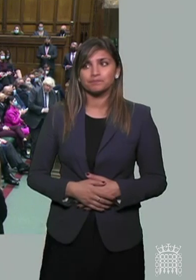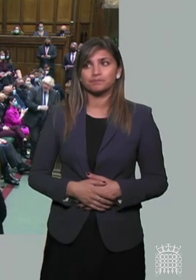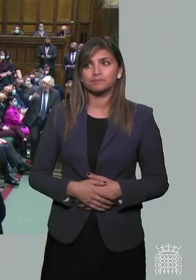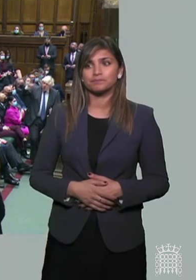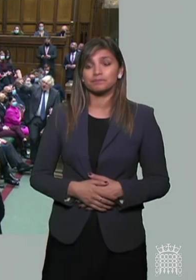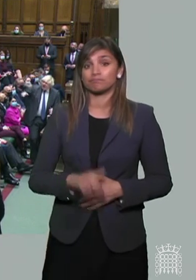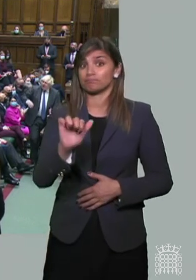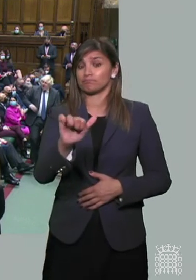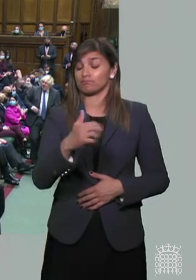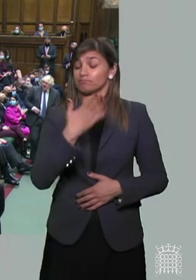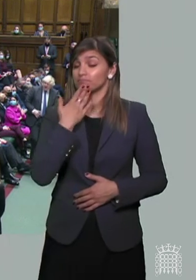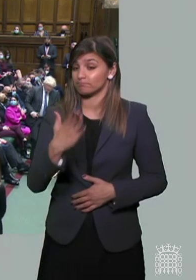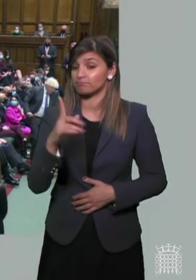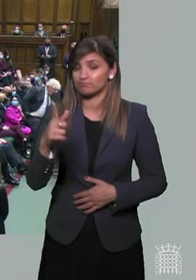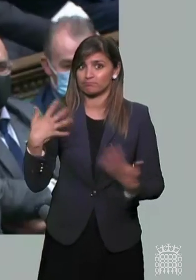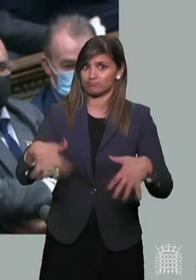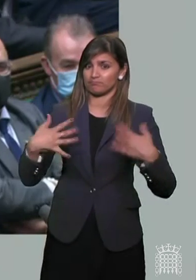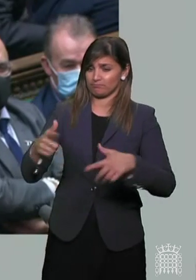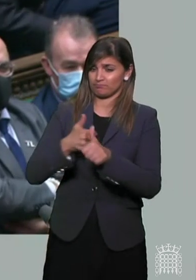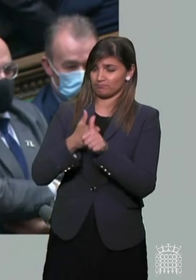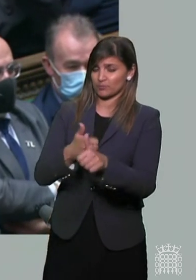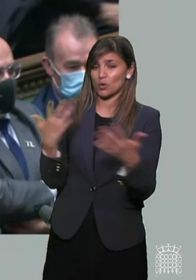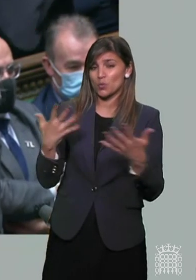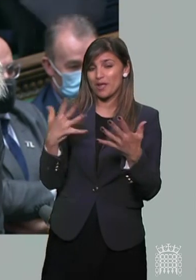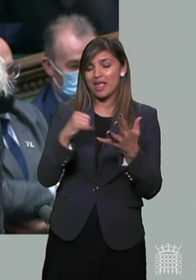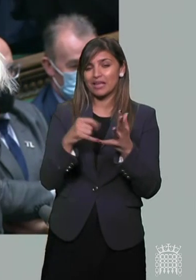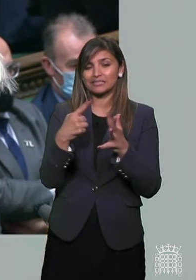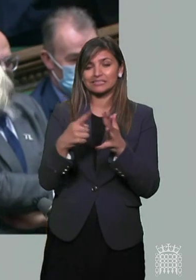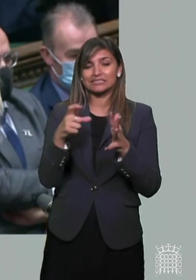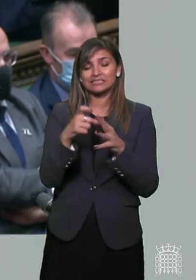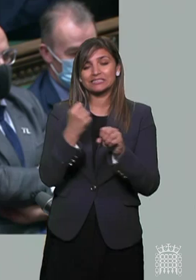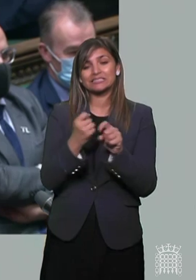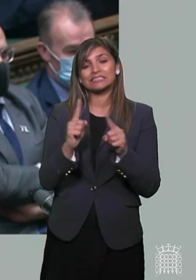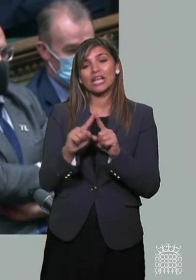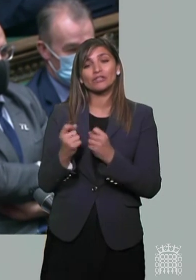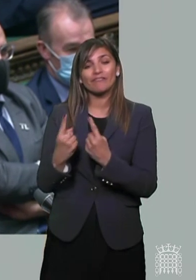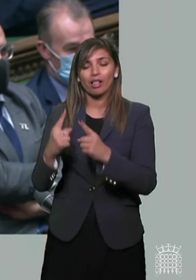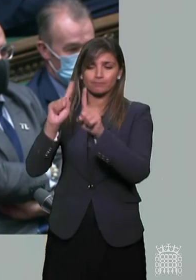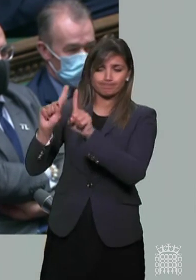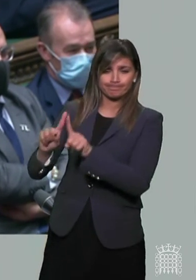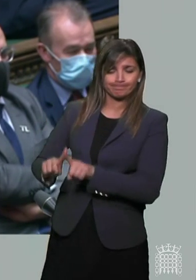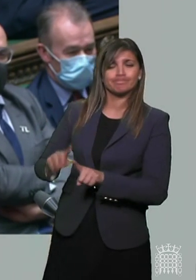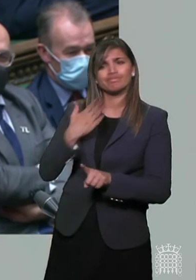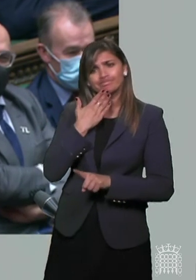My honourable Friend is a great advocate for Sedgefield, his constituents and levelling up.